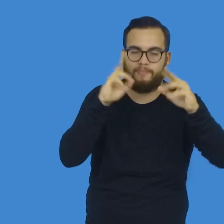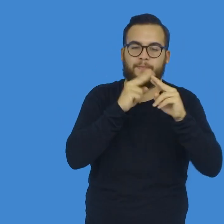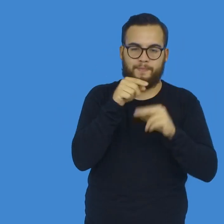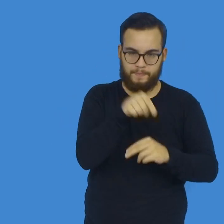nombre